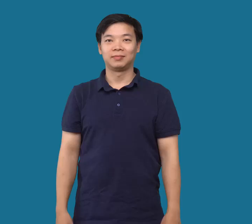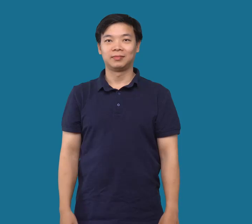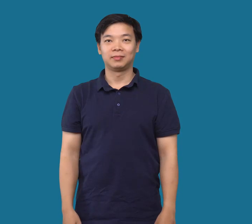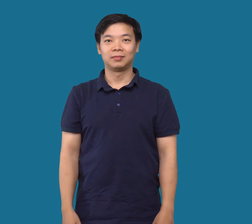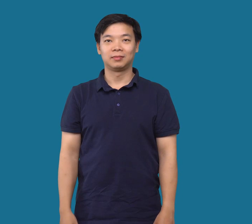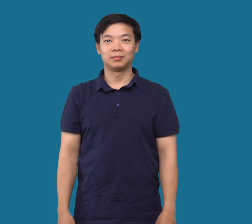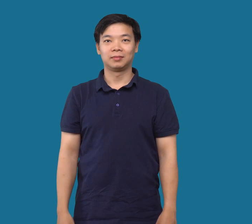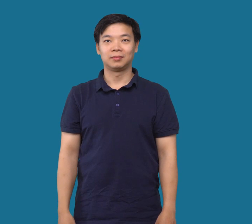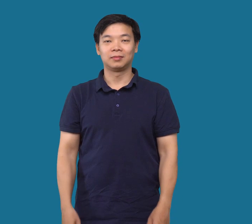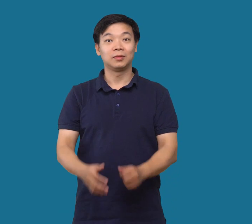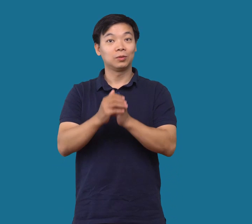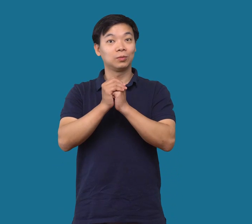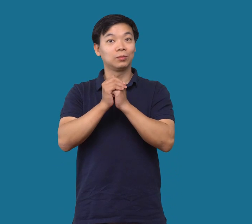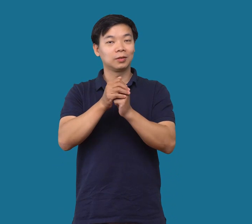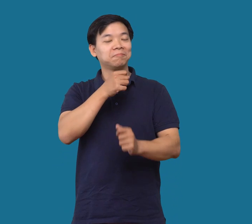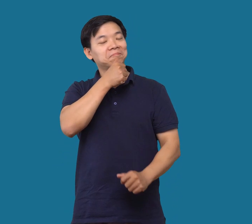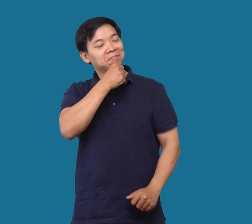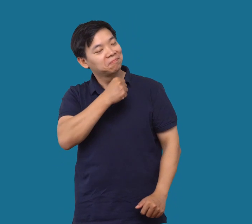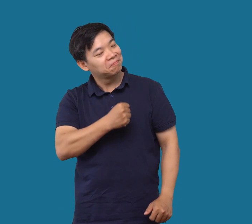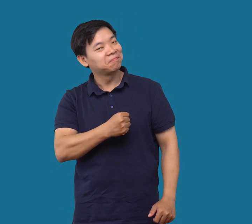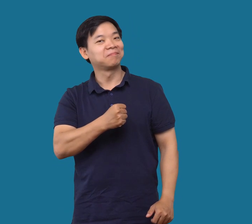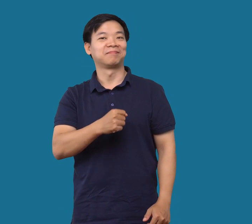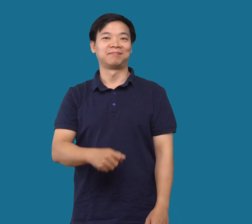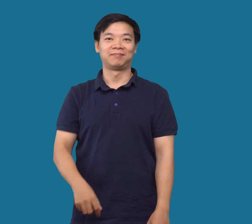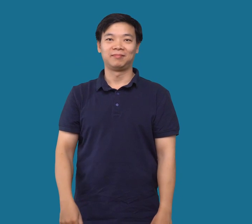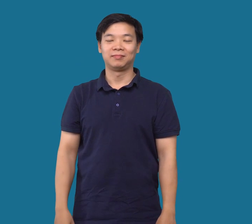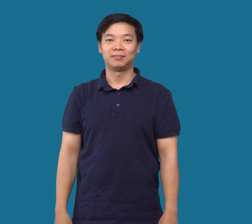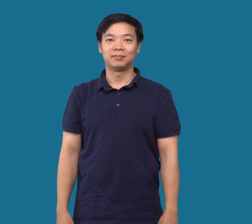chúc thọ